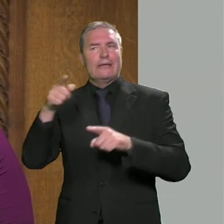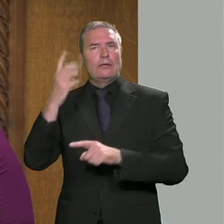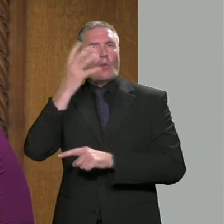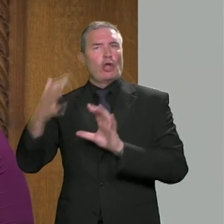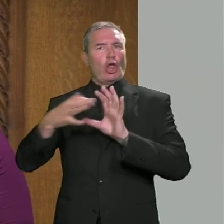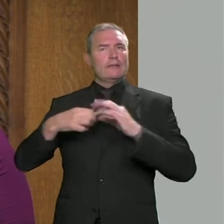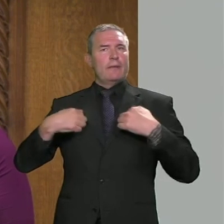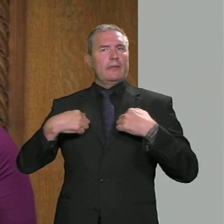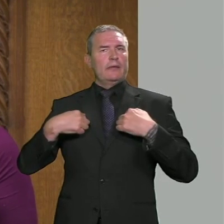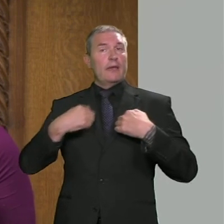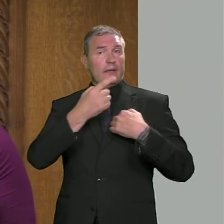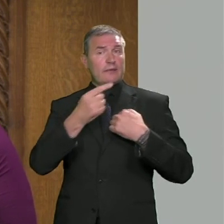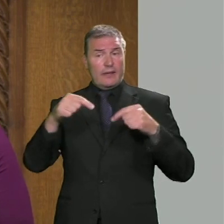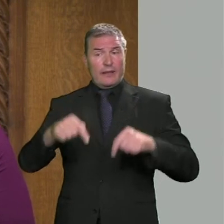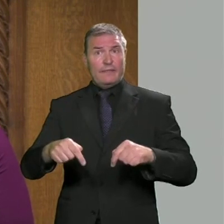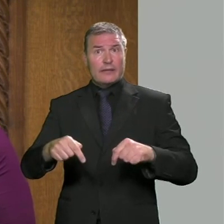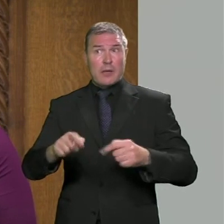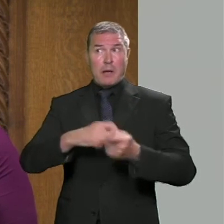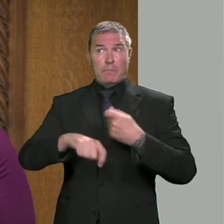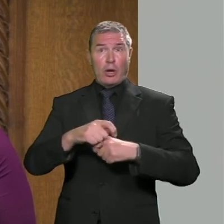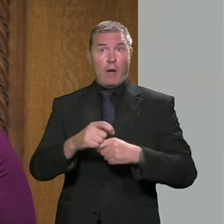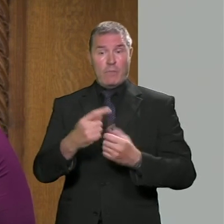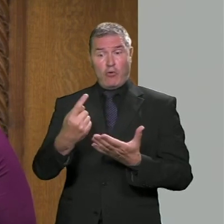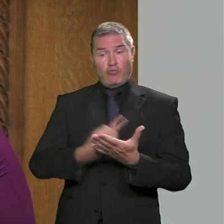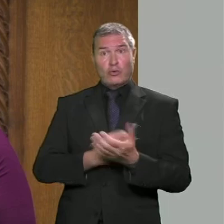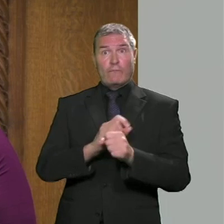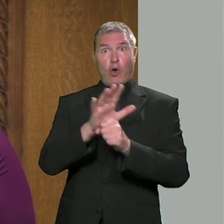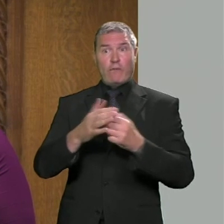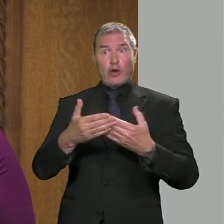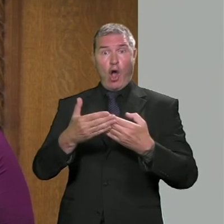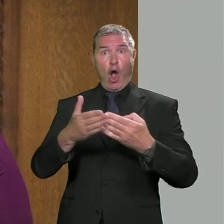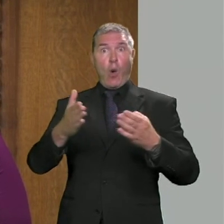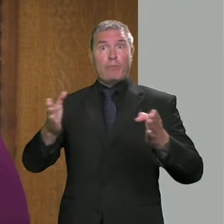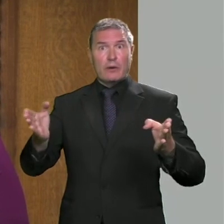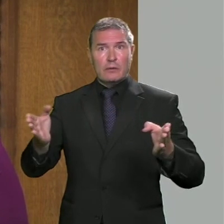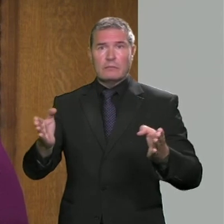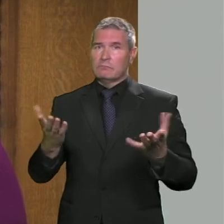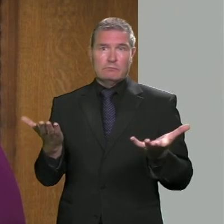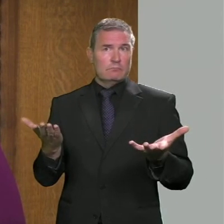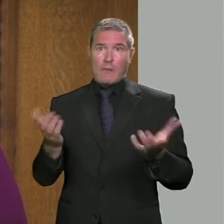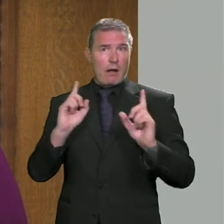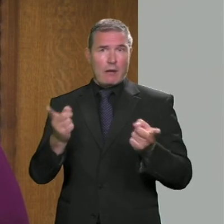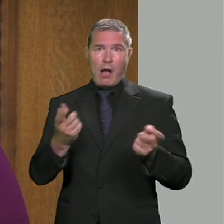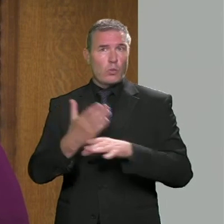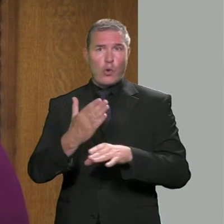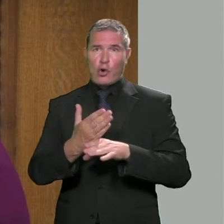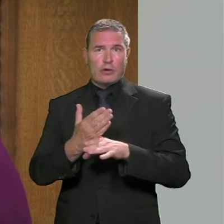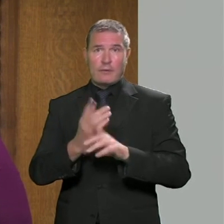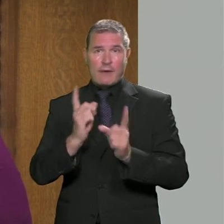Even if this country does open up in the next few weeks, he will not be able to run at full capacity due to chronic staff shortages.